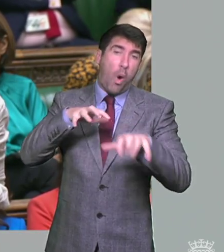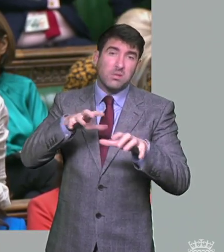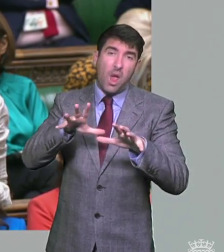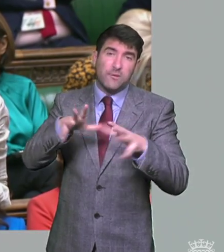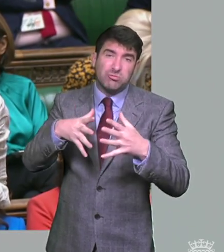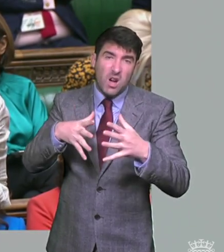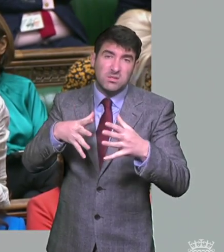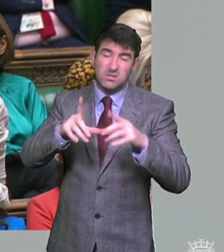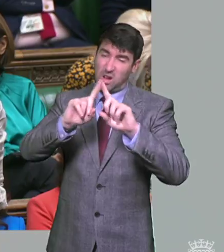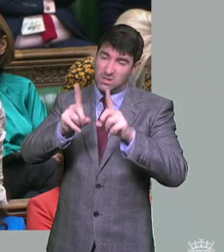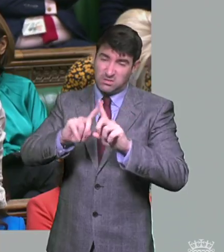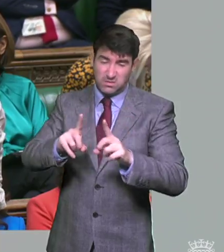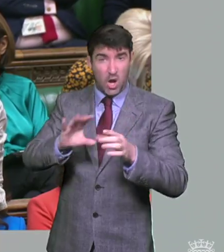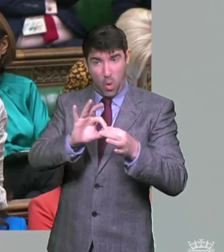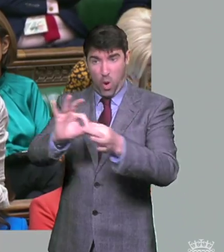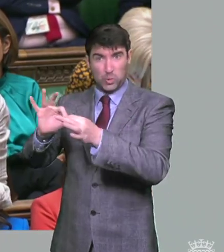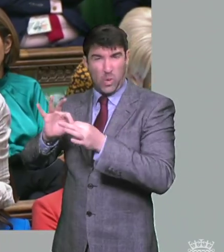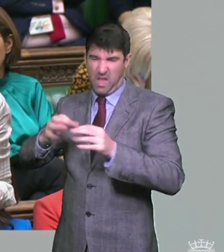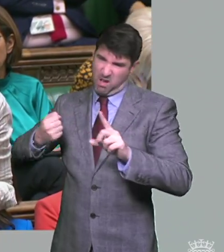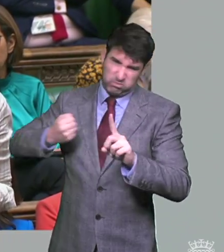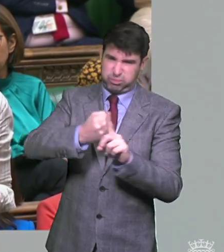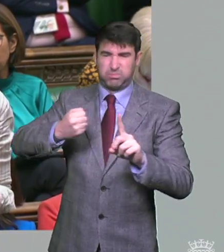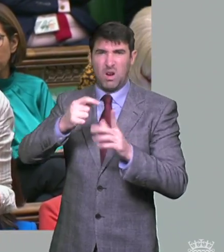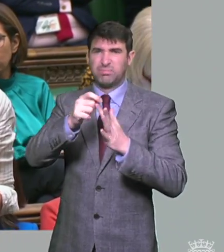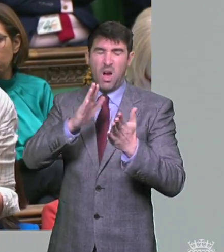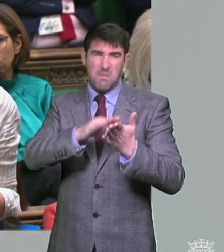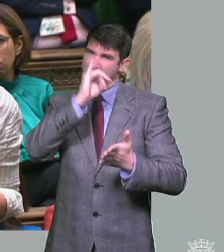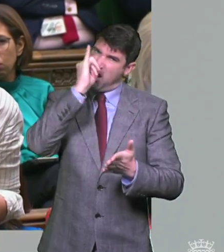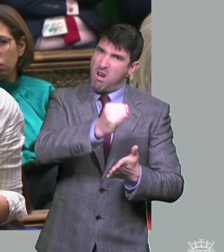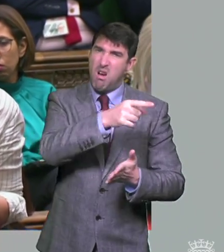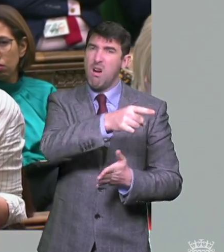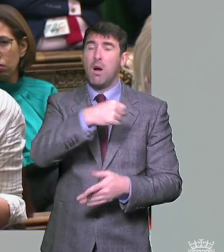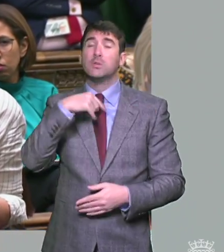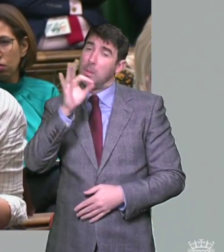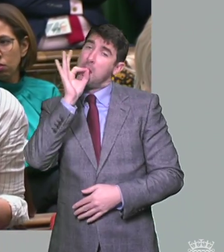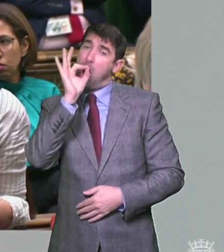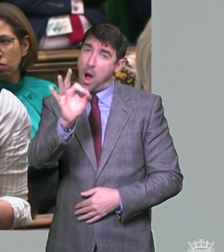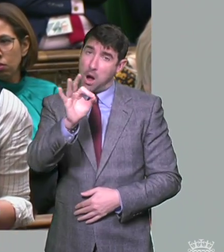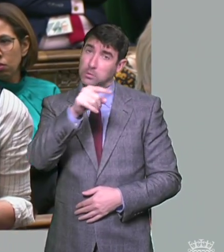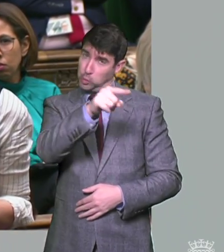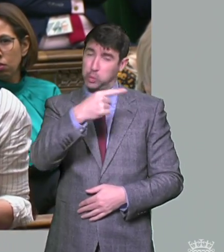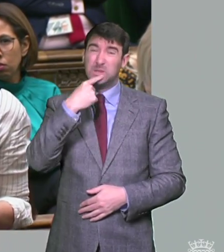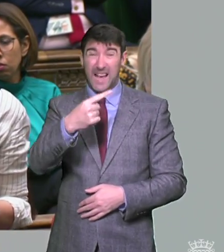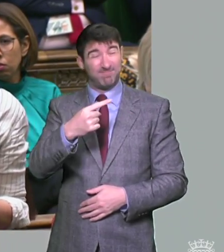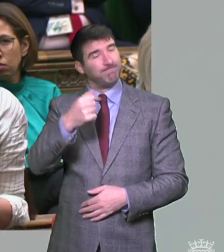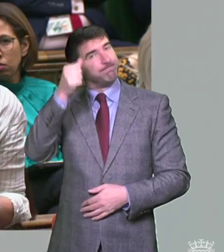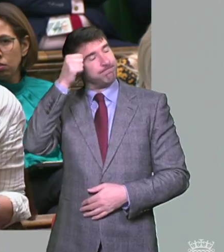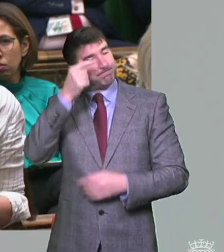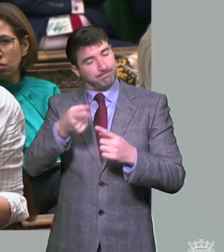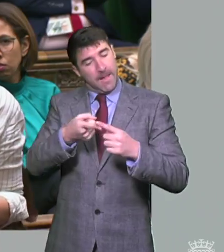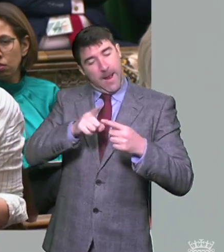Yesterday, he promised to fix her mistakes, as well as to uphold his party’s 2019 manifesto.